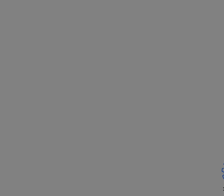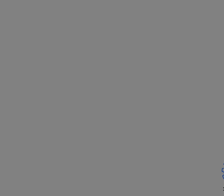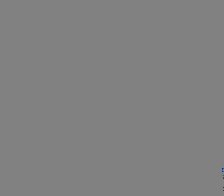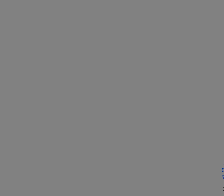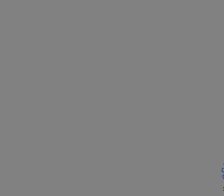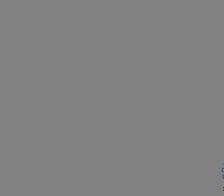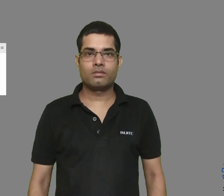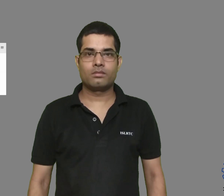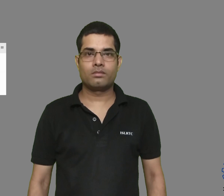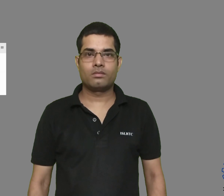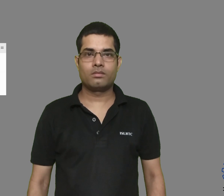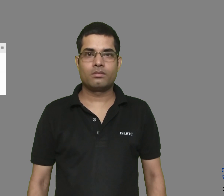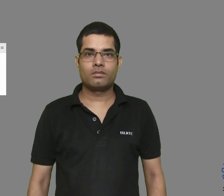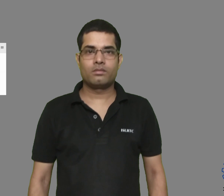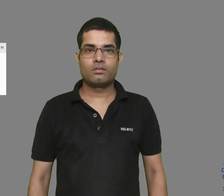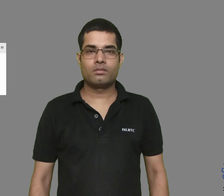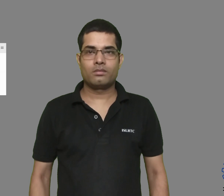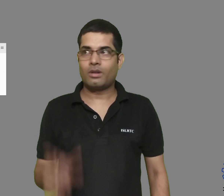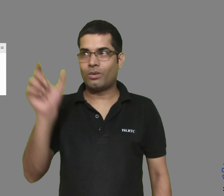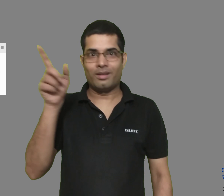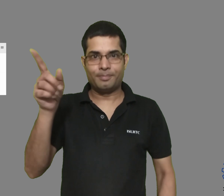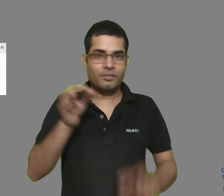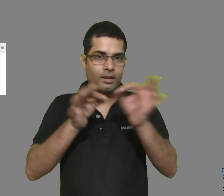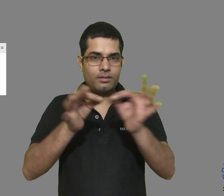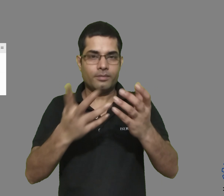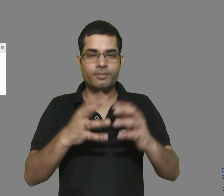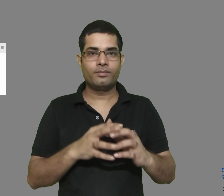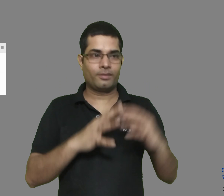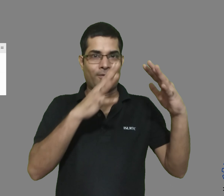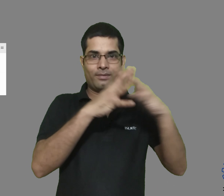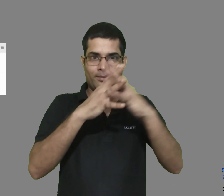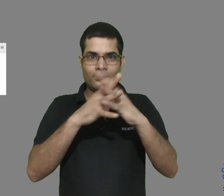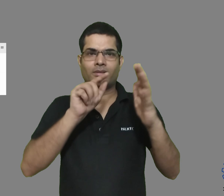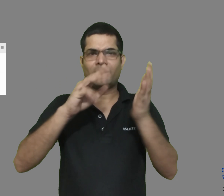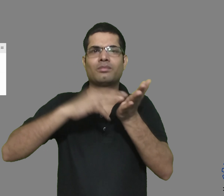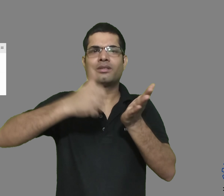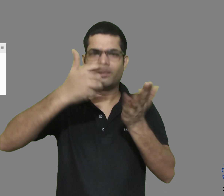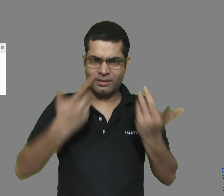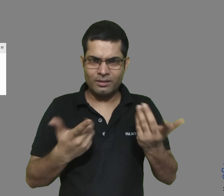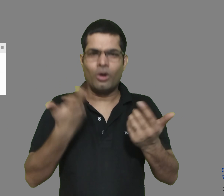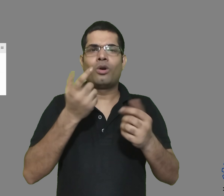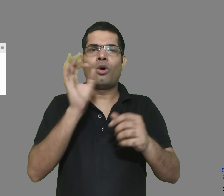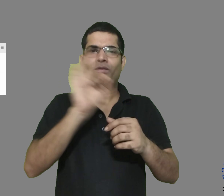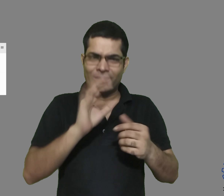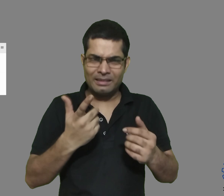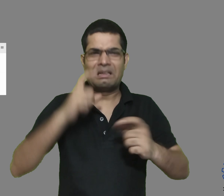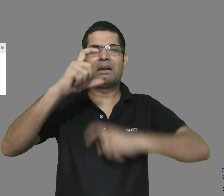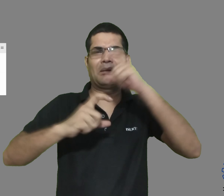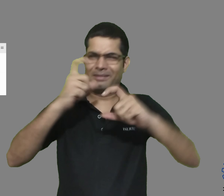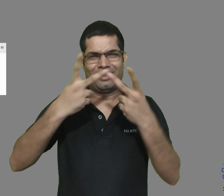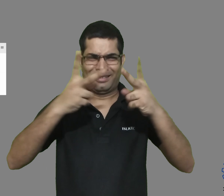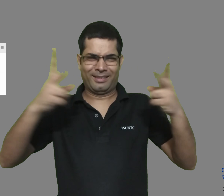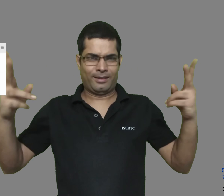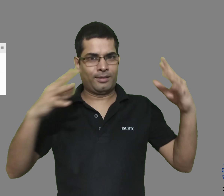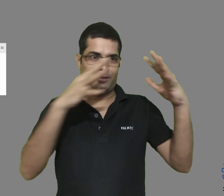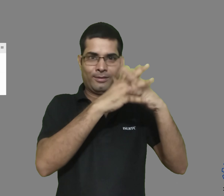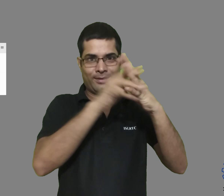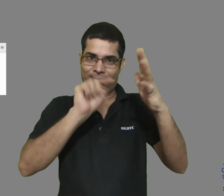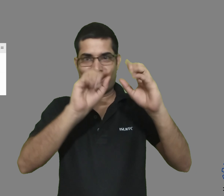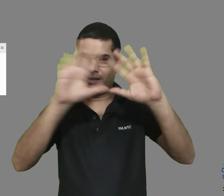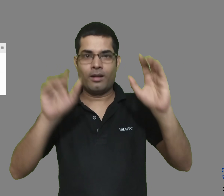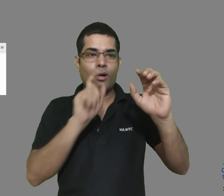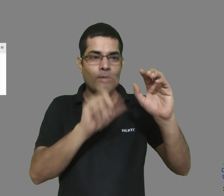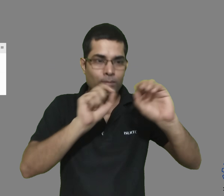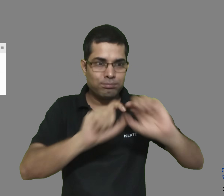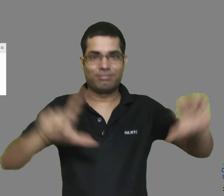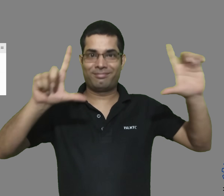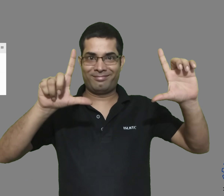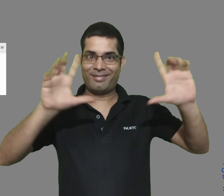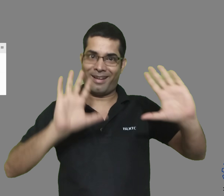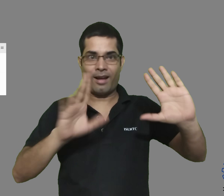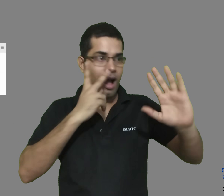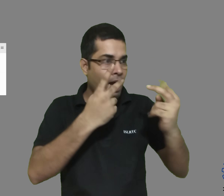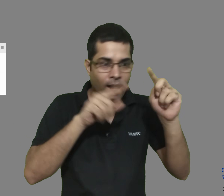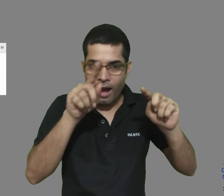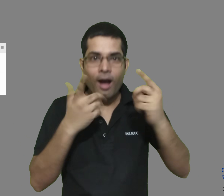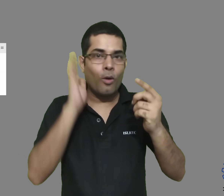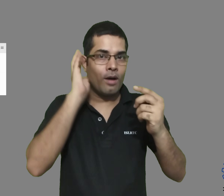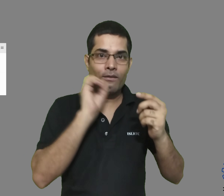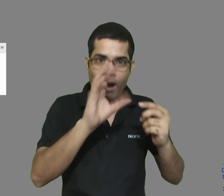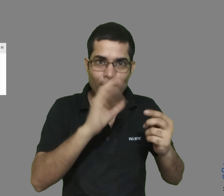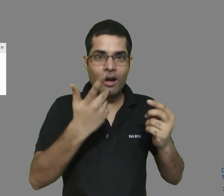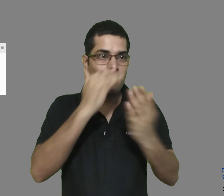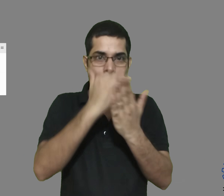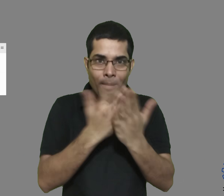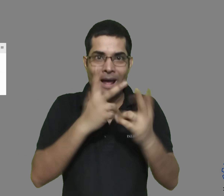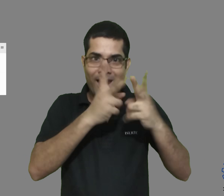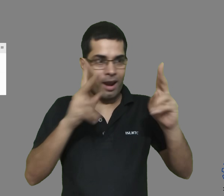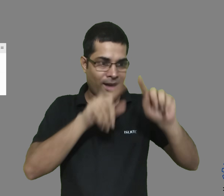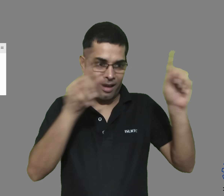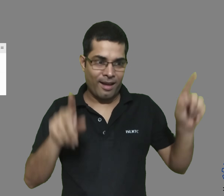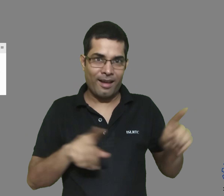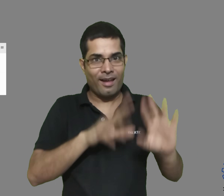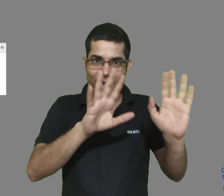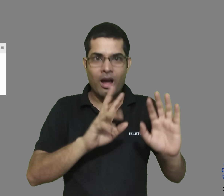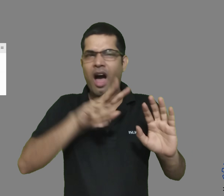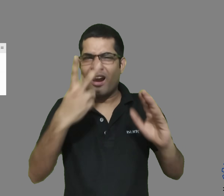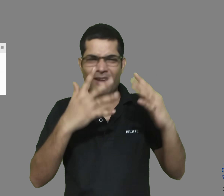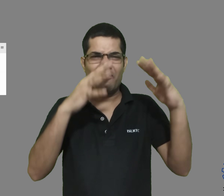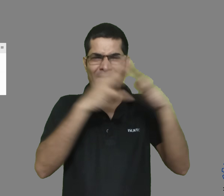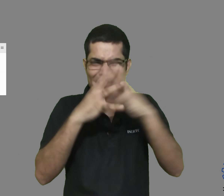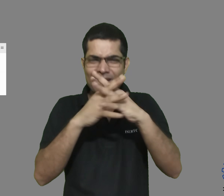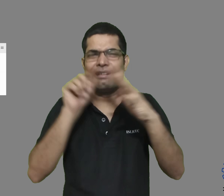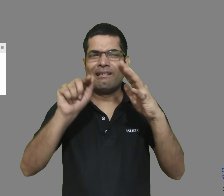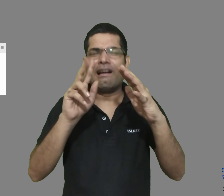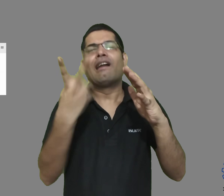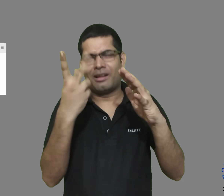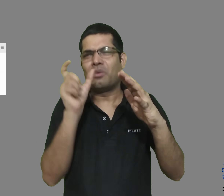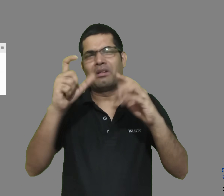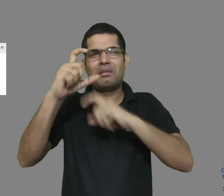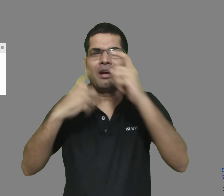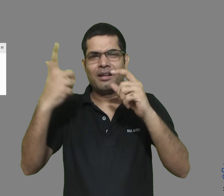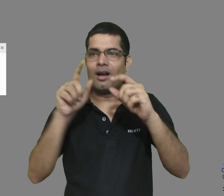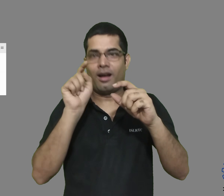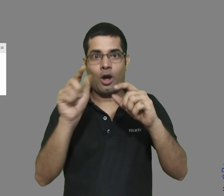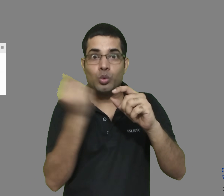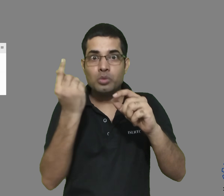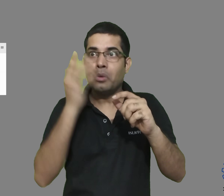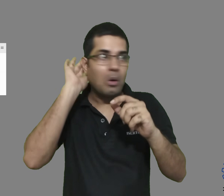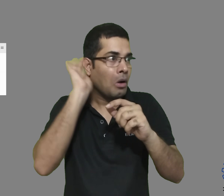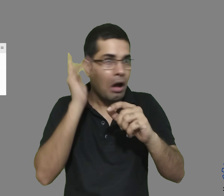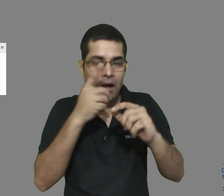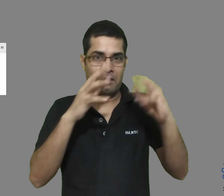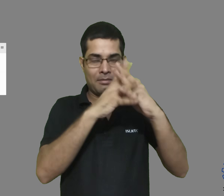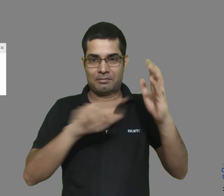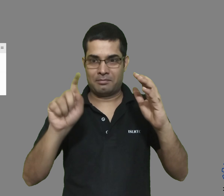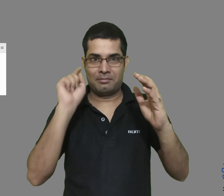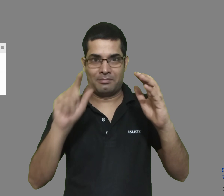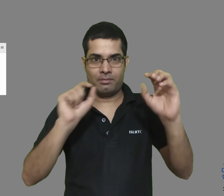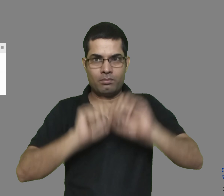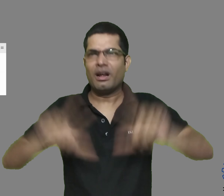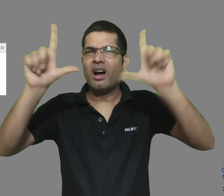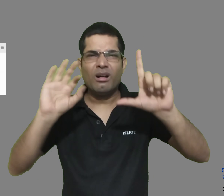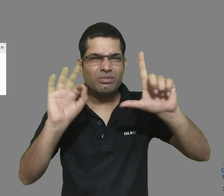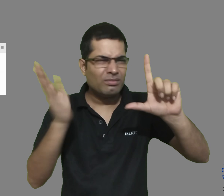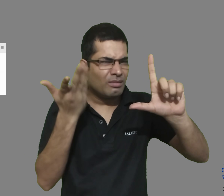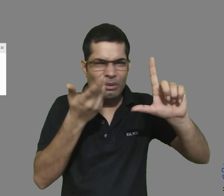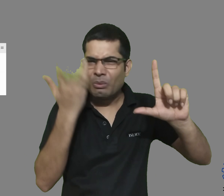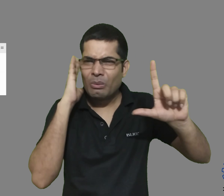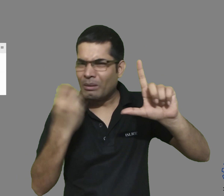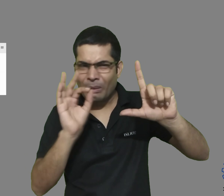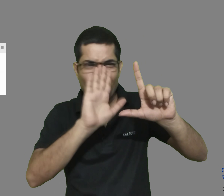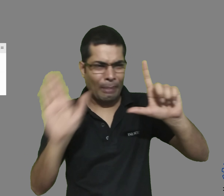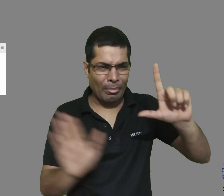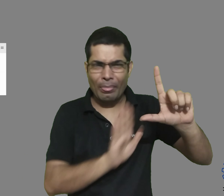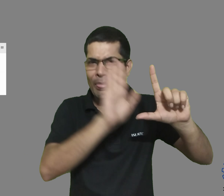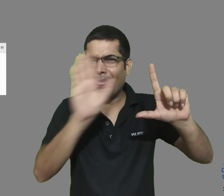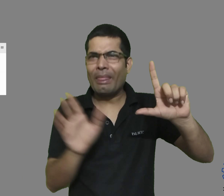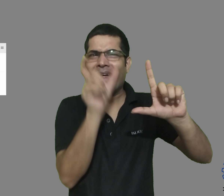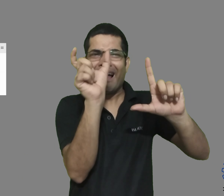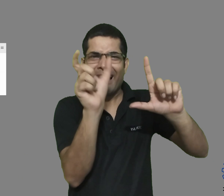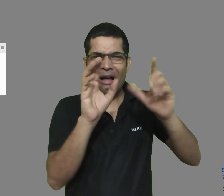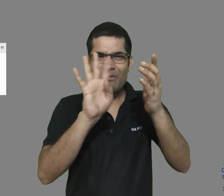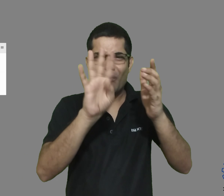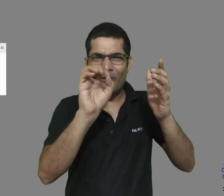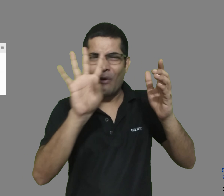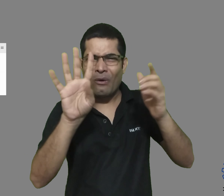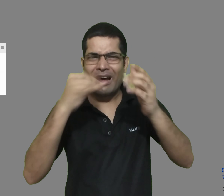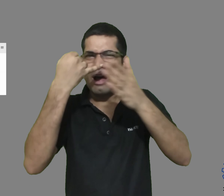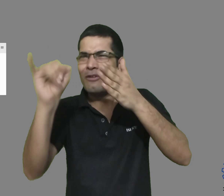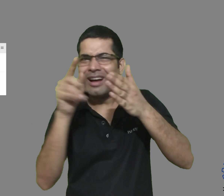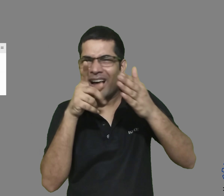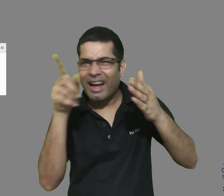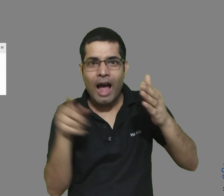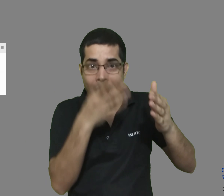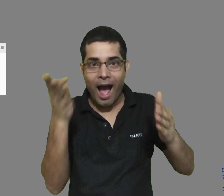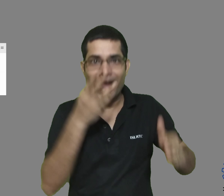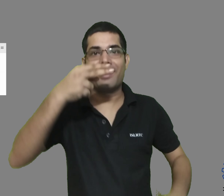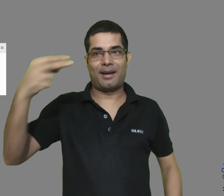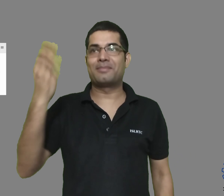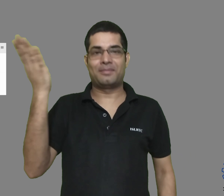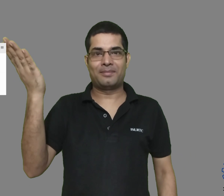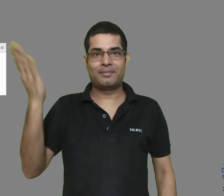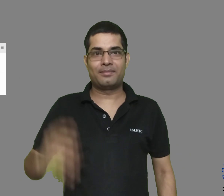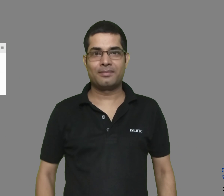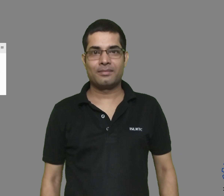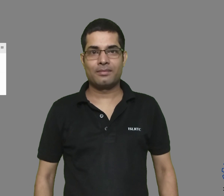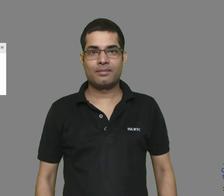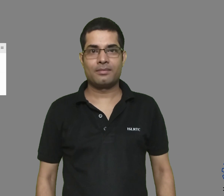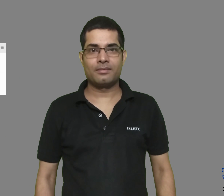404 error